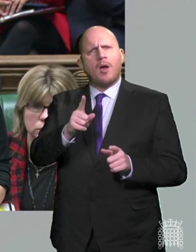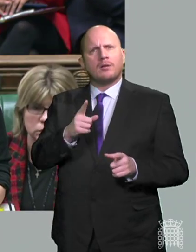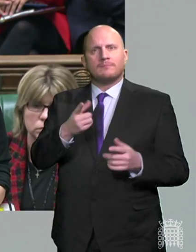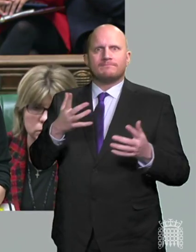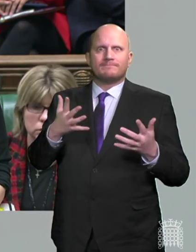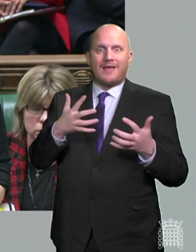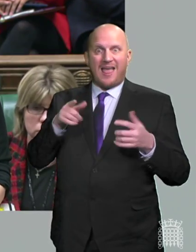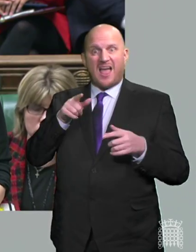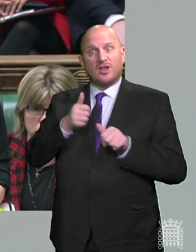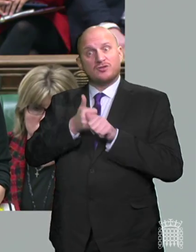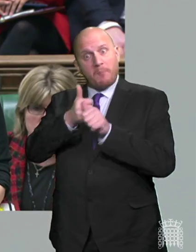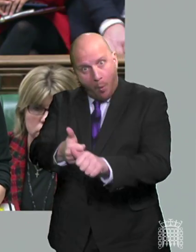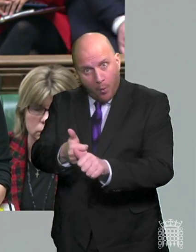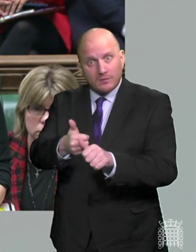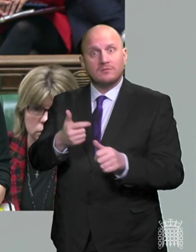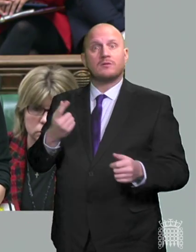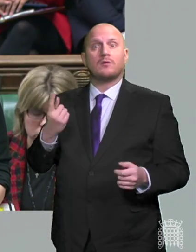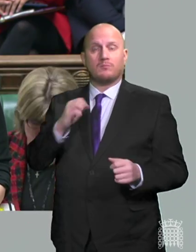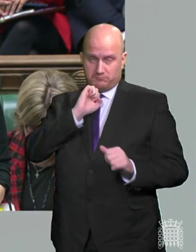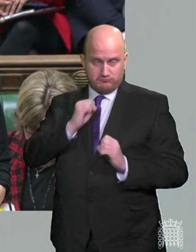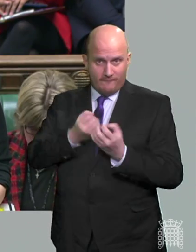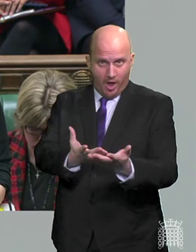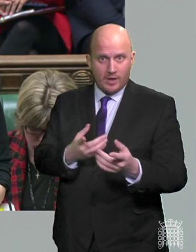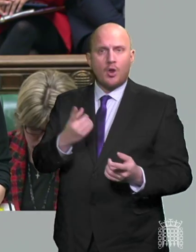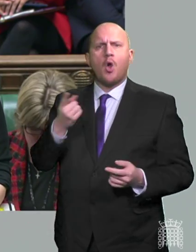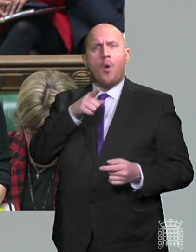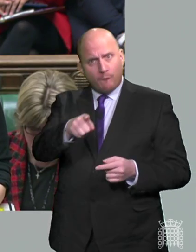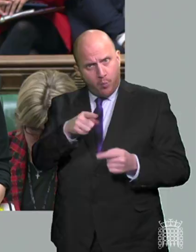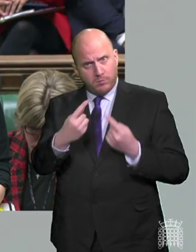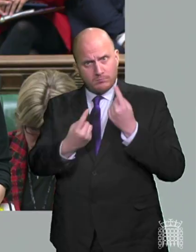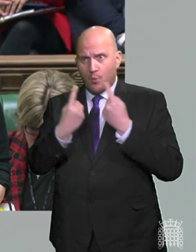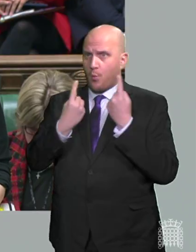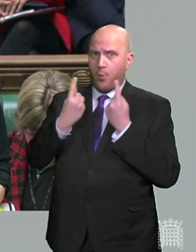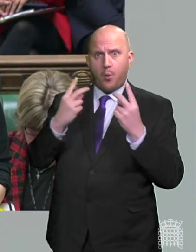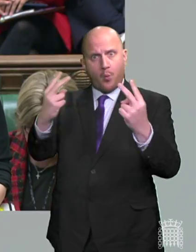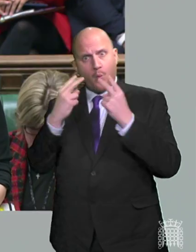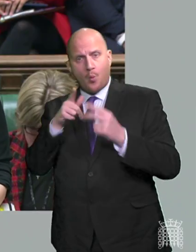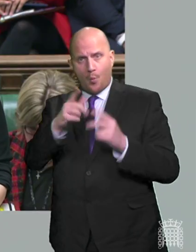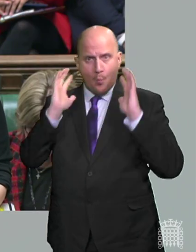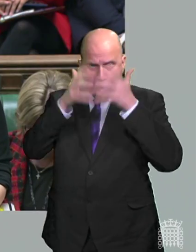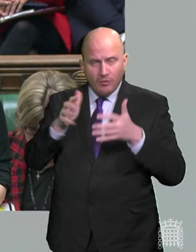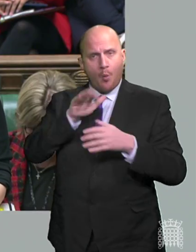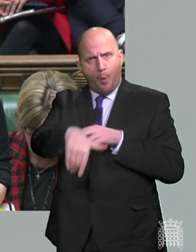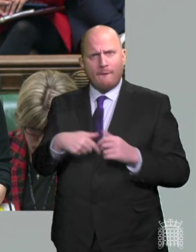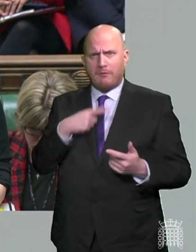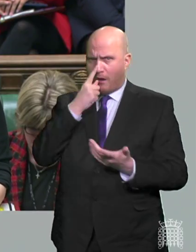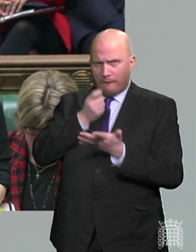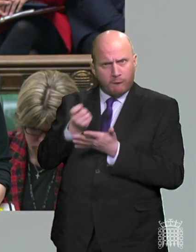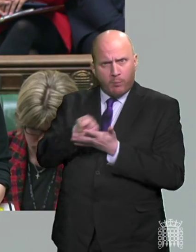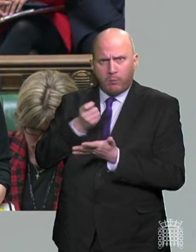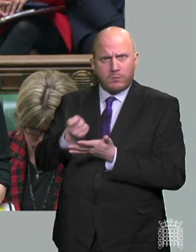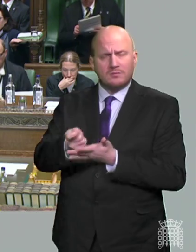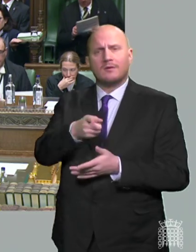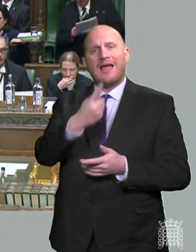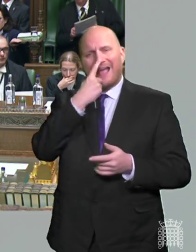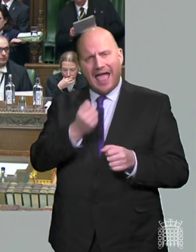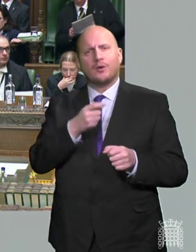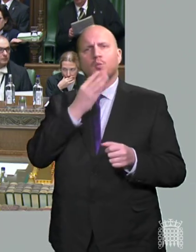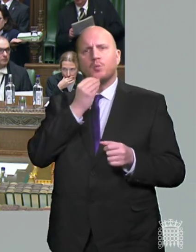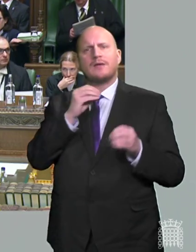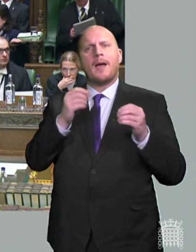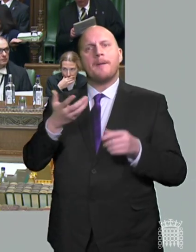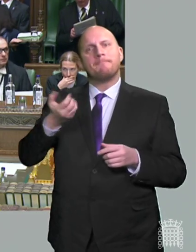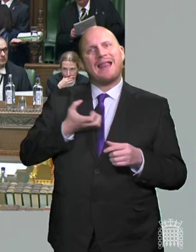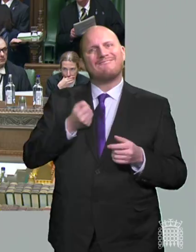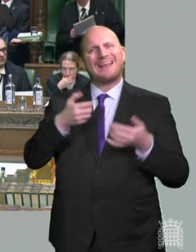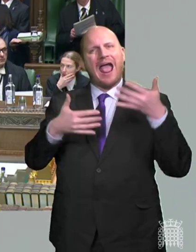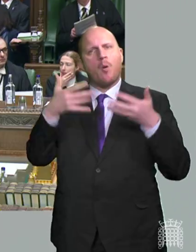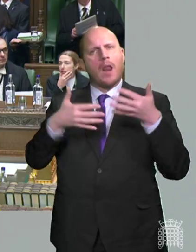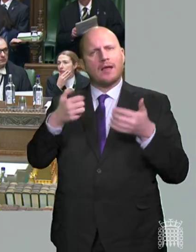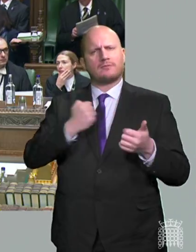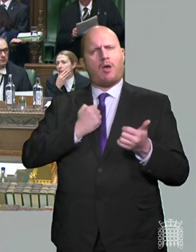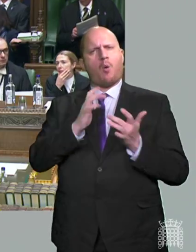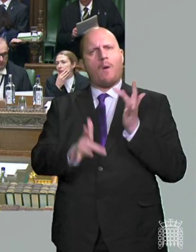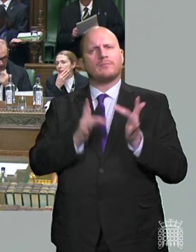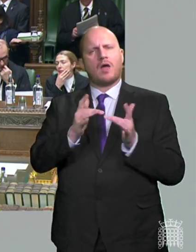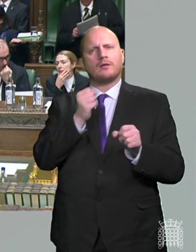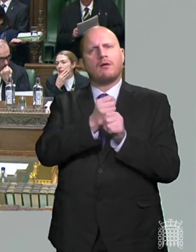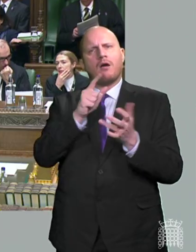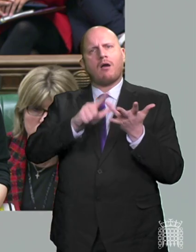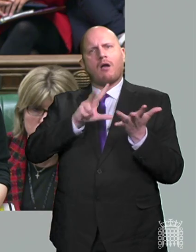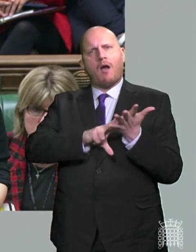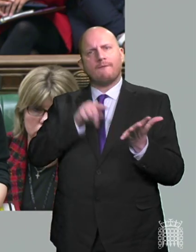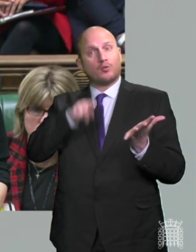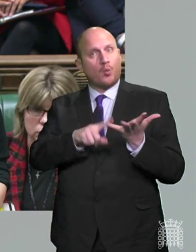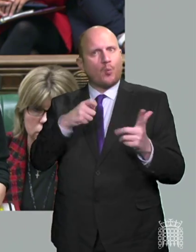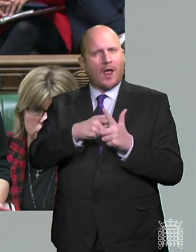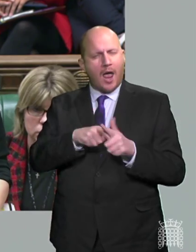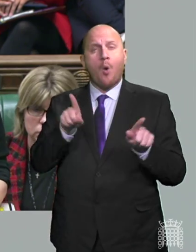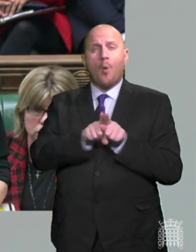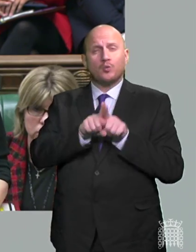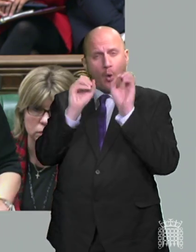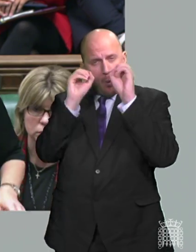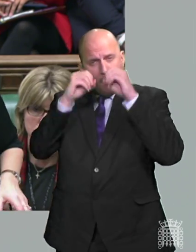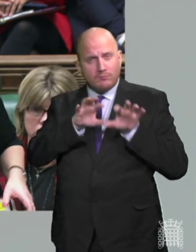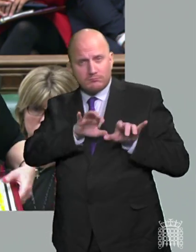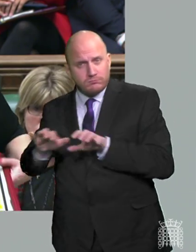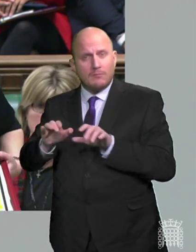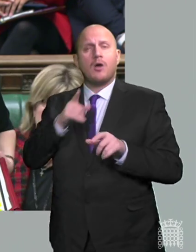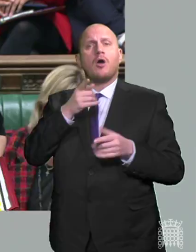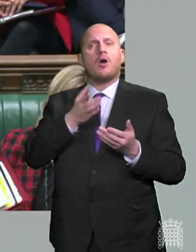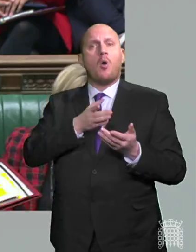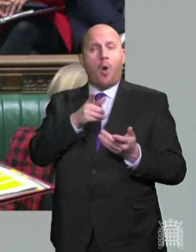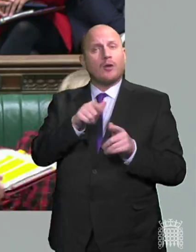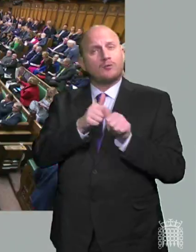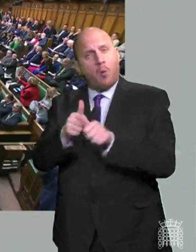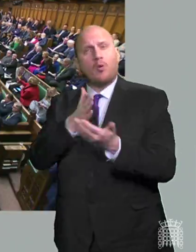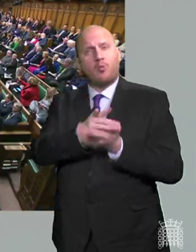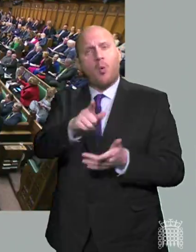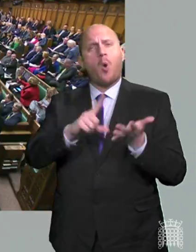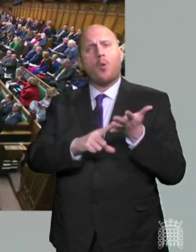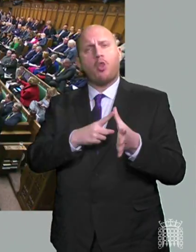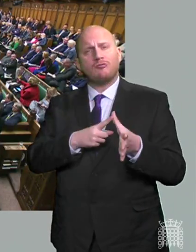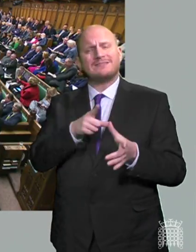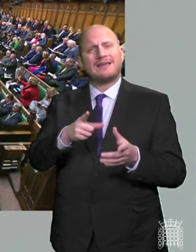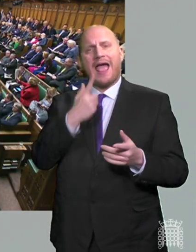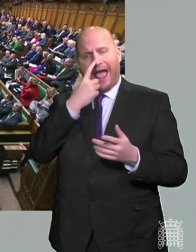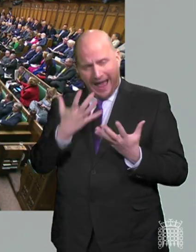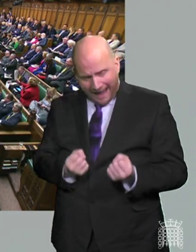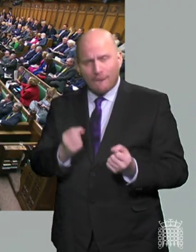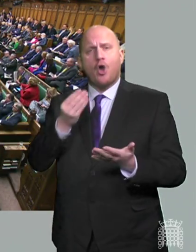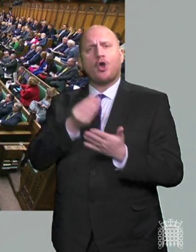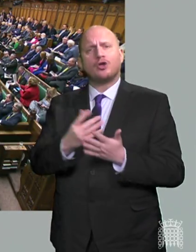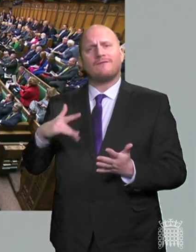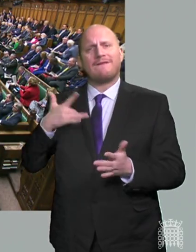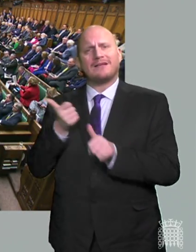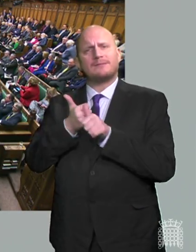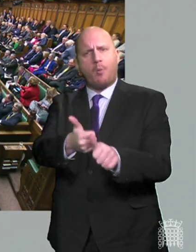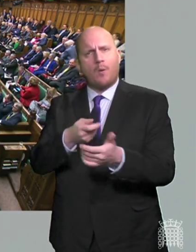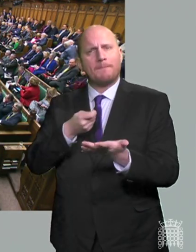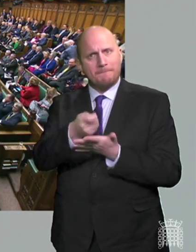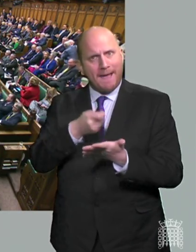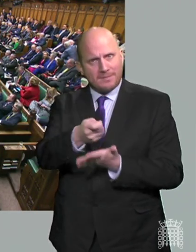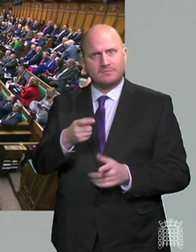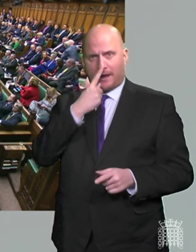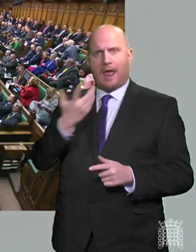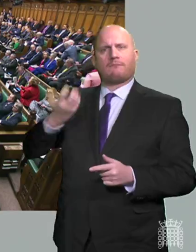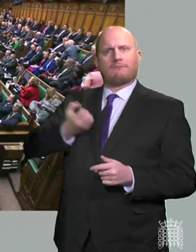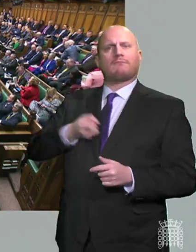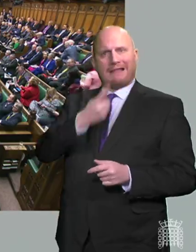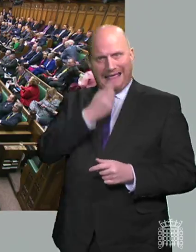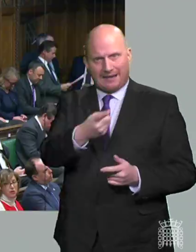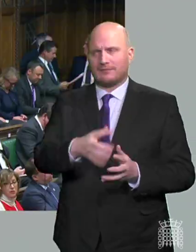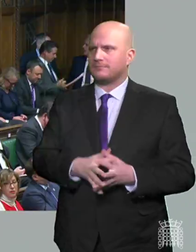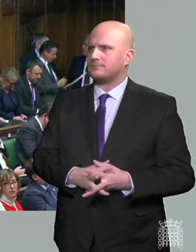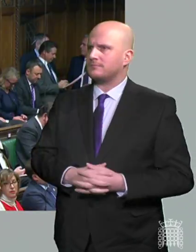I urge anybody who is concerned about making payments to contact their energy supplier, to use the benefits calculator on gov.uk and to look at the support for the cost of living from the household support fund through their local authority.